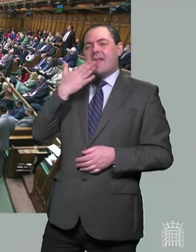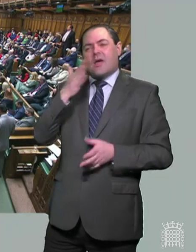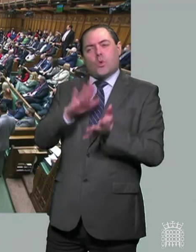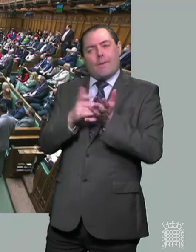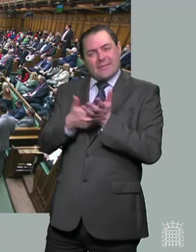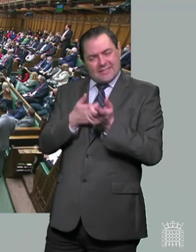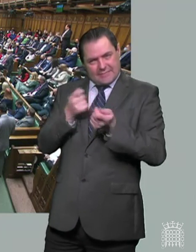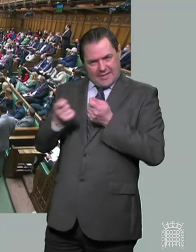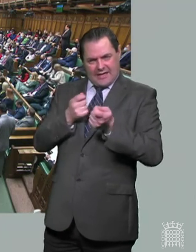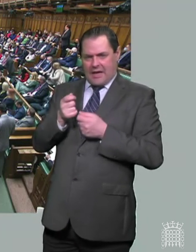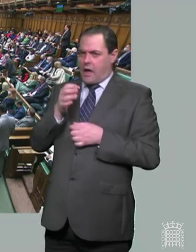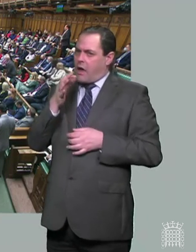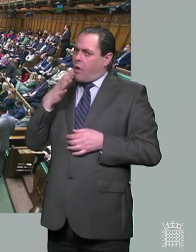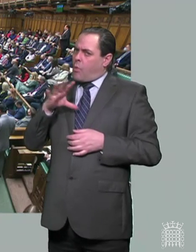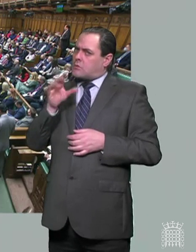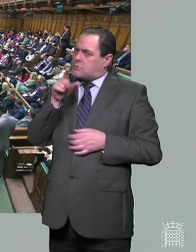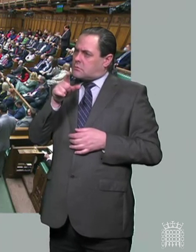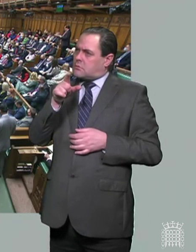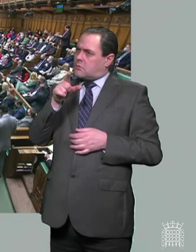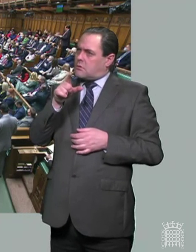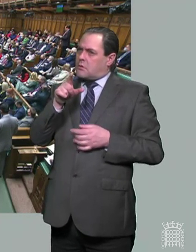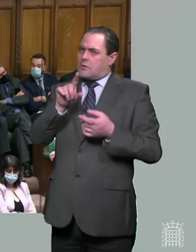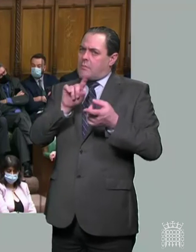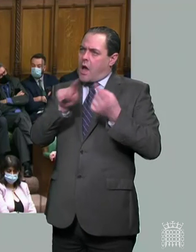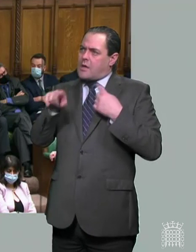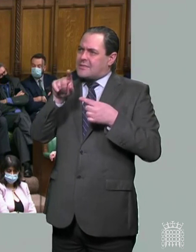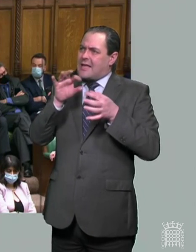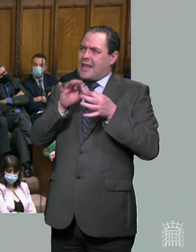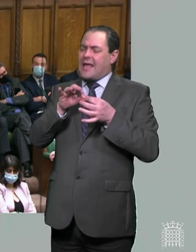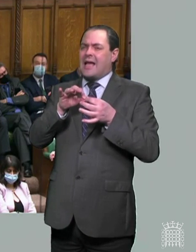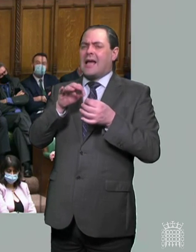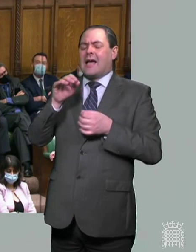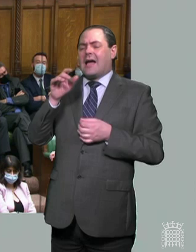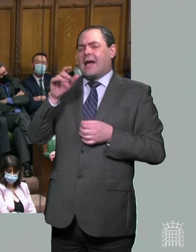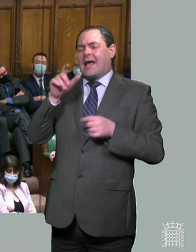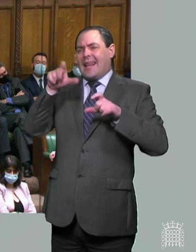I would like to refer to the Prime Minister’s answer to my honourable Friend the Member for Leeds North East .